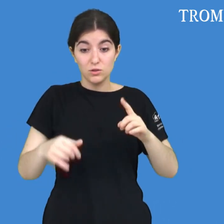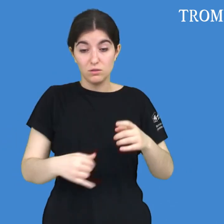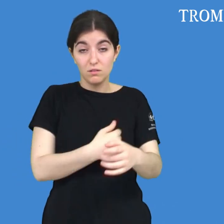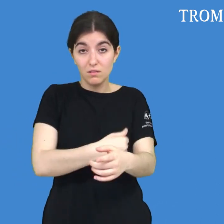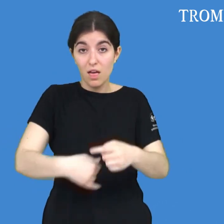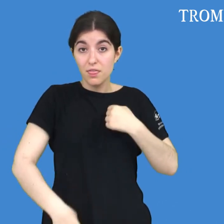vena